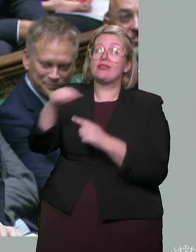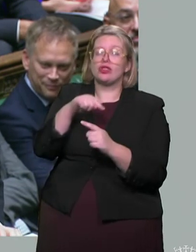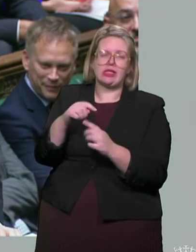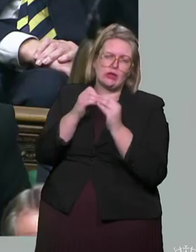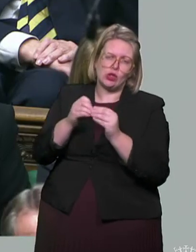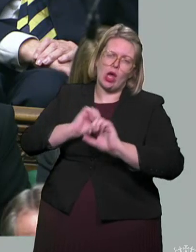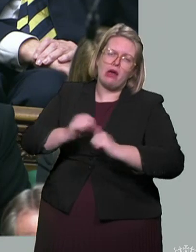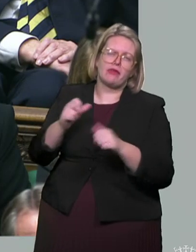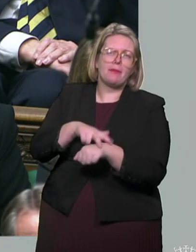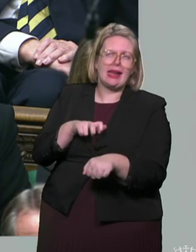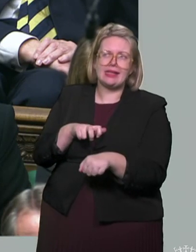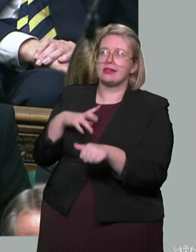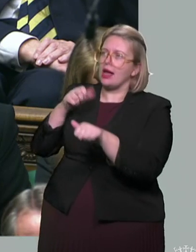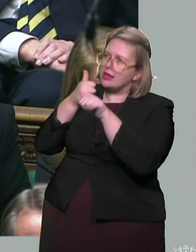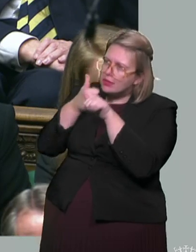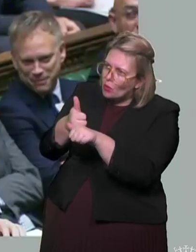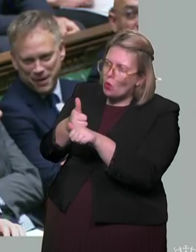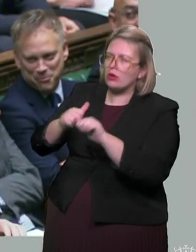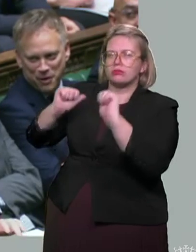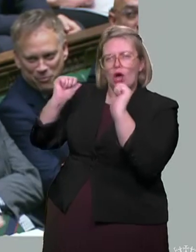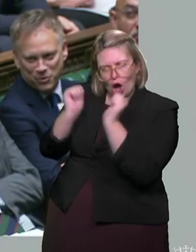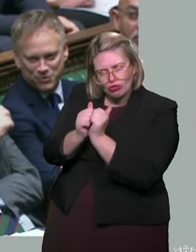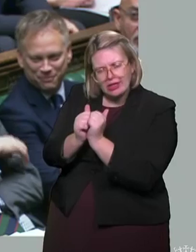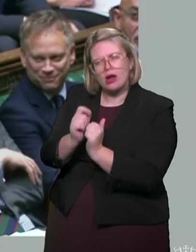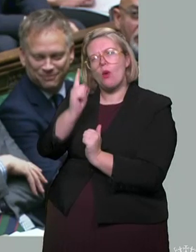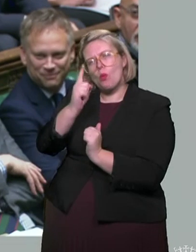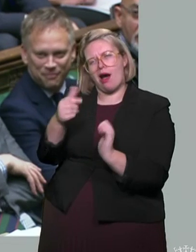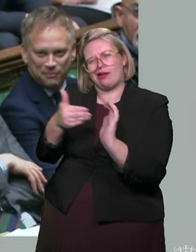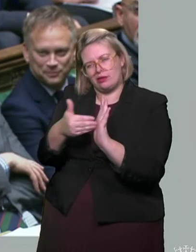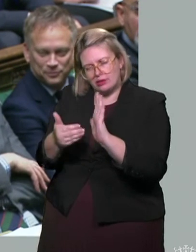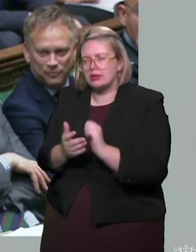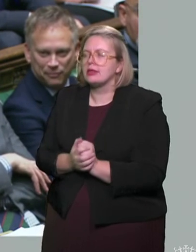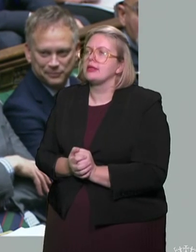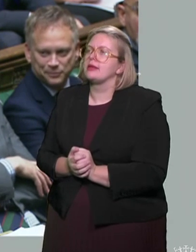I support and agree with what my honourable Friend says. I will just say one thing.